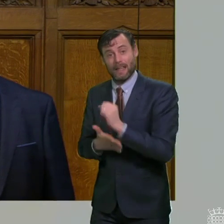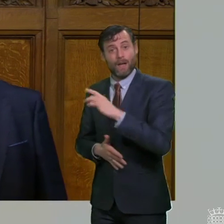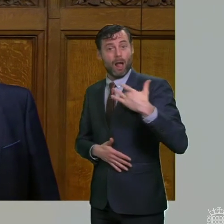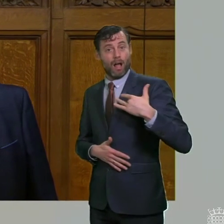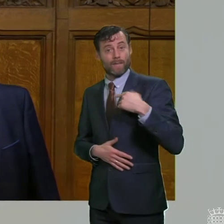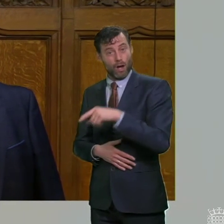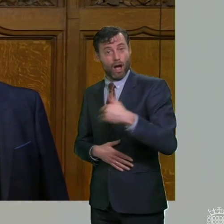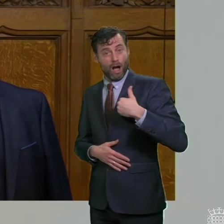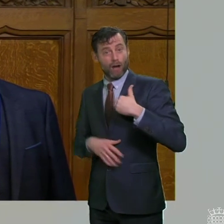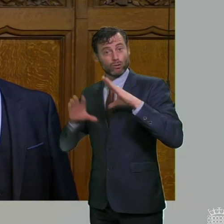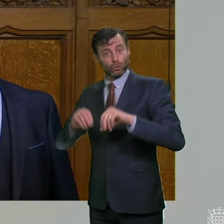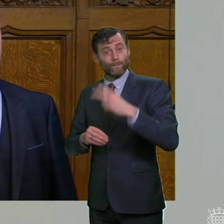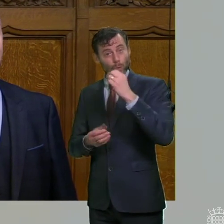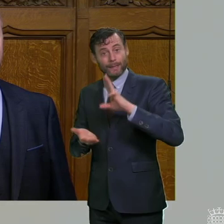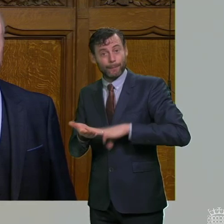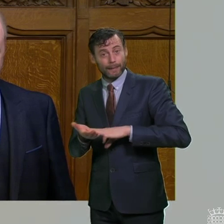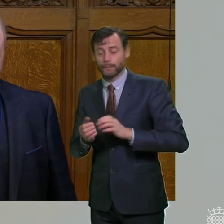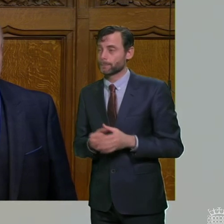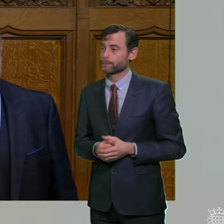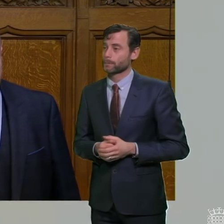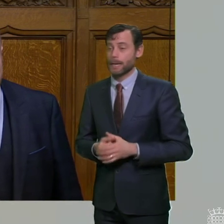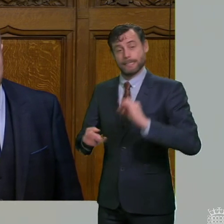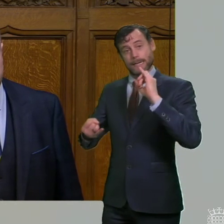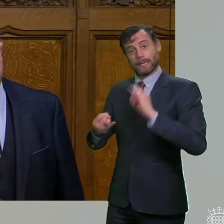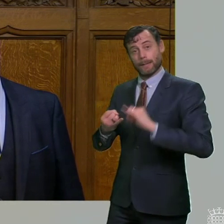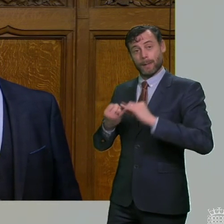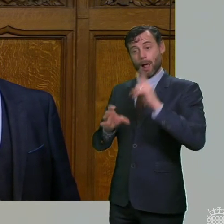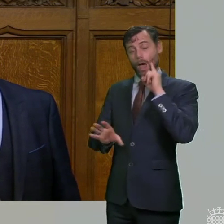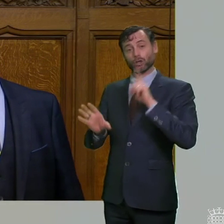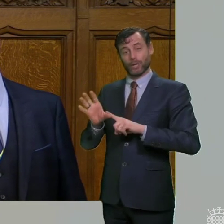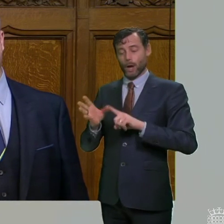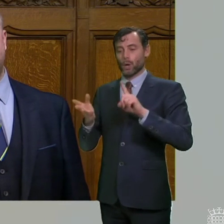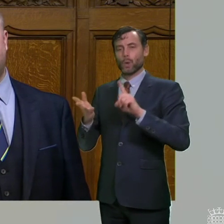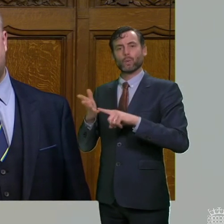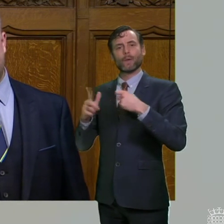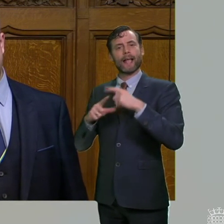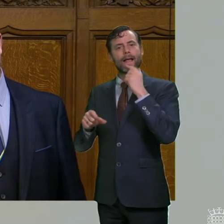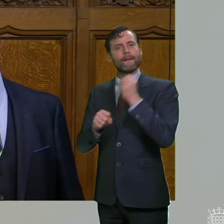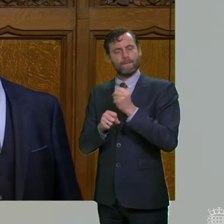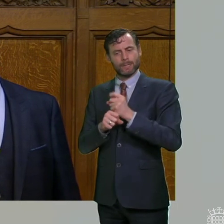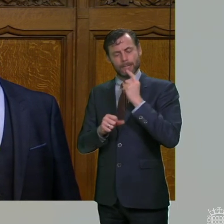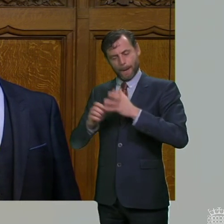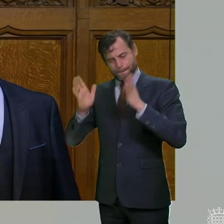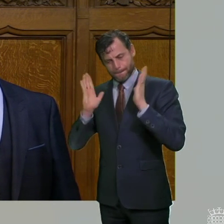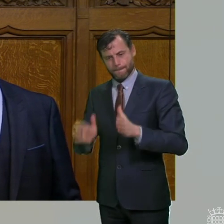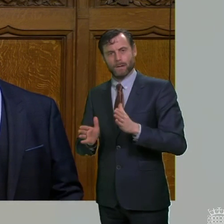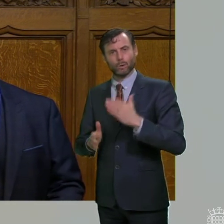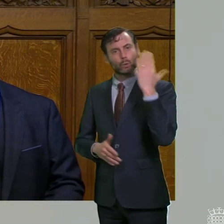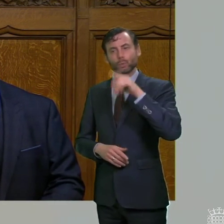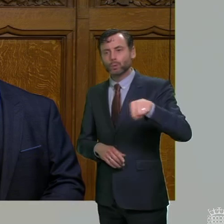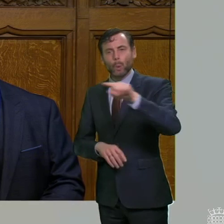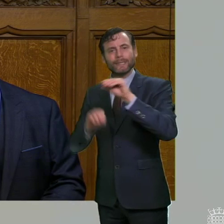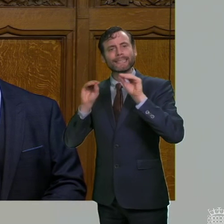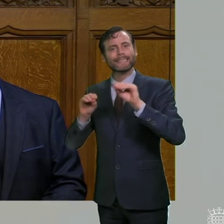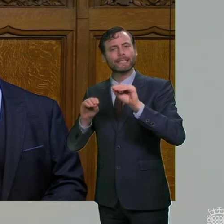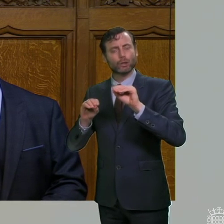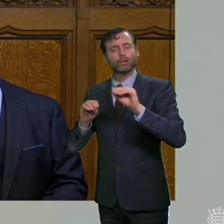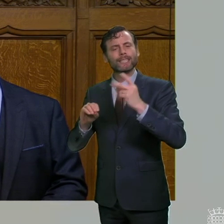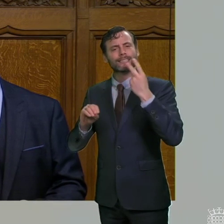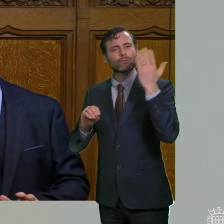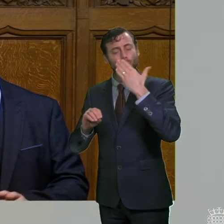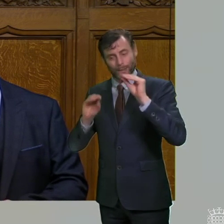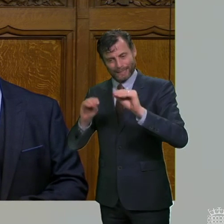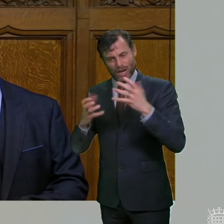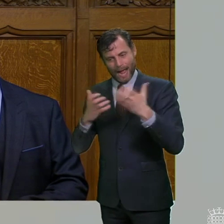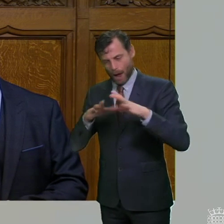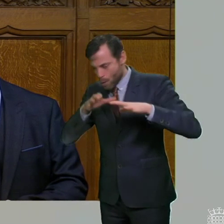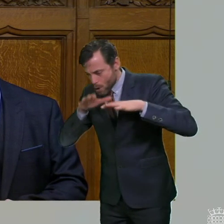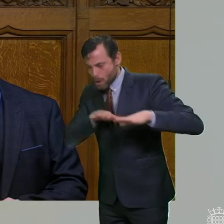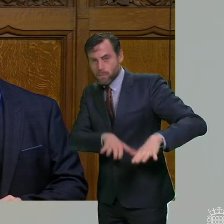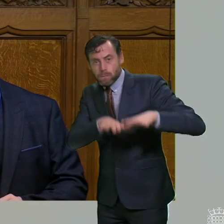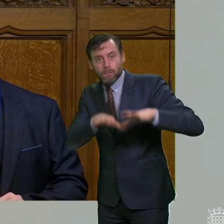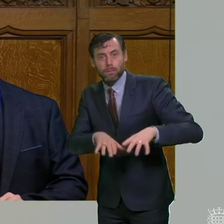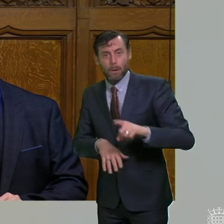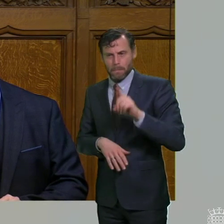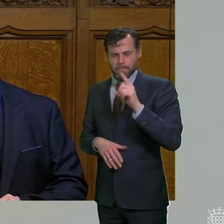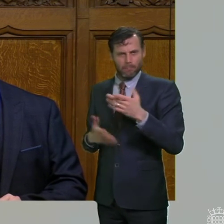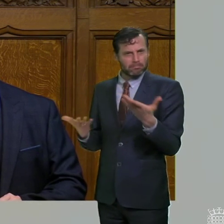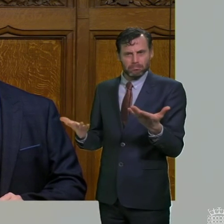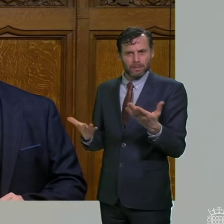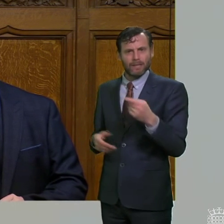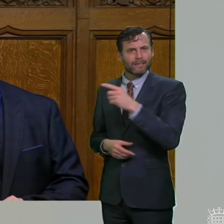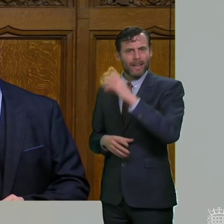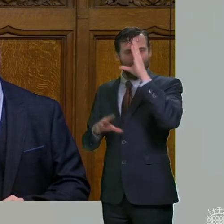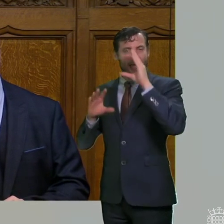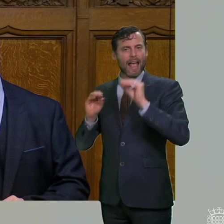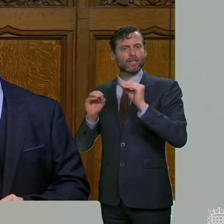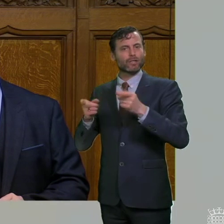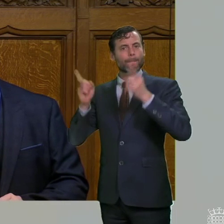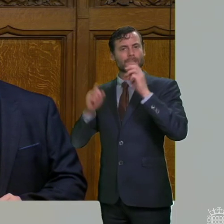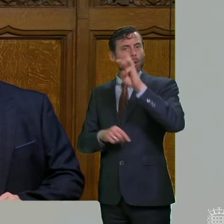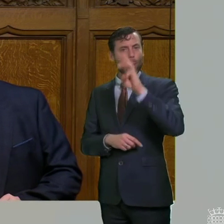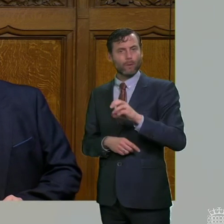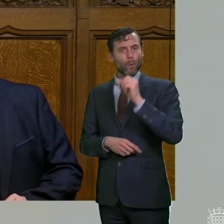In September last year, the UK Government made it mandatory for CPR skills to be taught in secondary schools, but despite a campaign and a letter from all my Welsh Conservative colleagues, the Minister for Education in Wales has declined to do that.